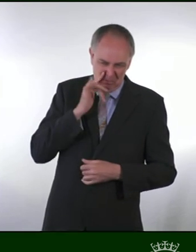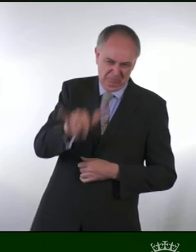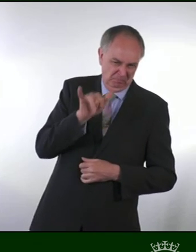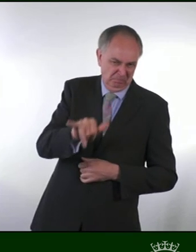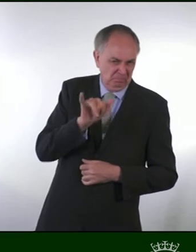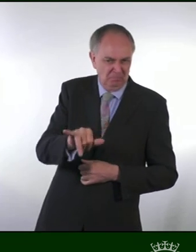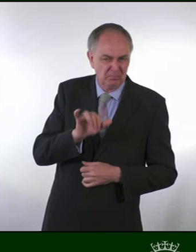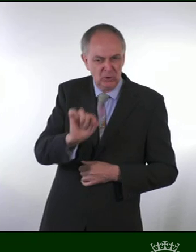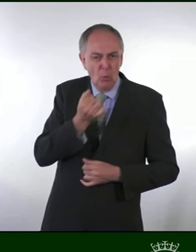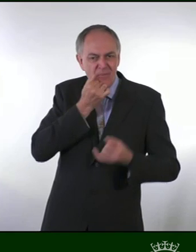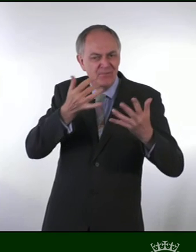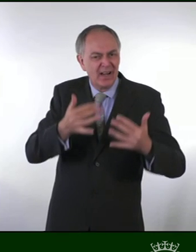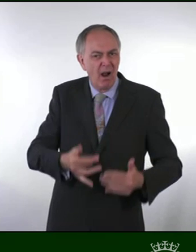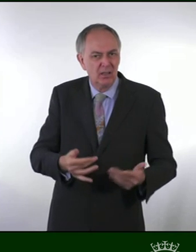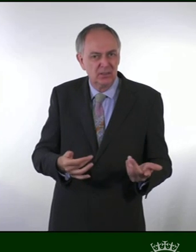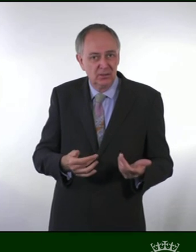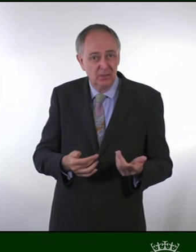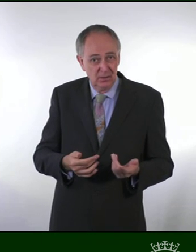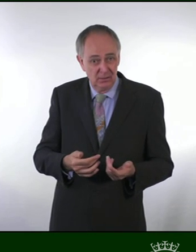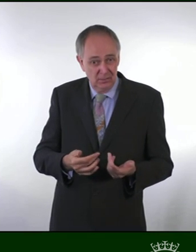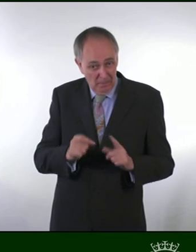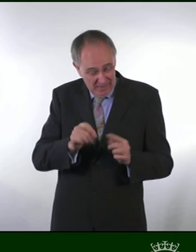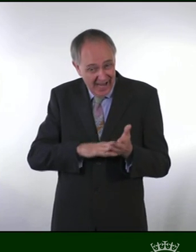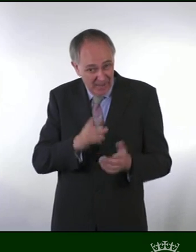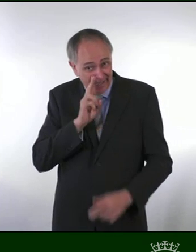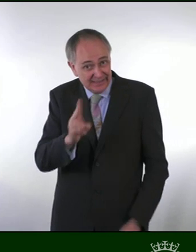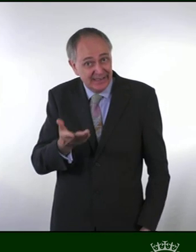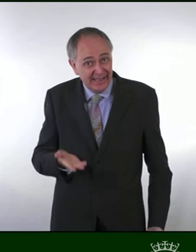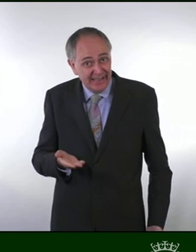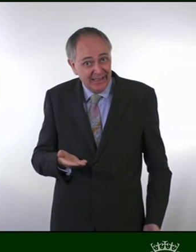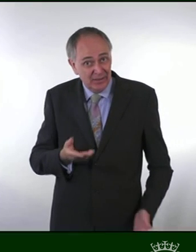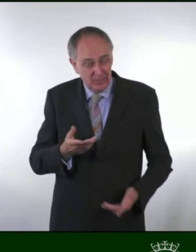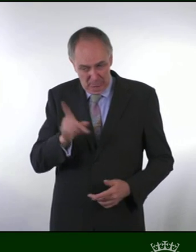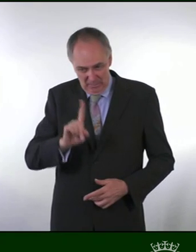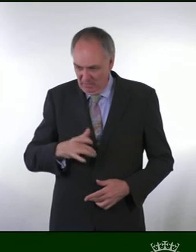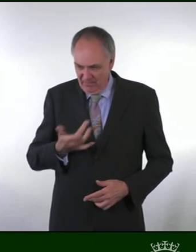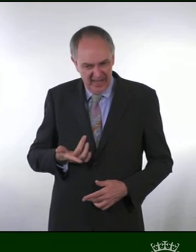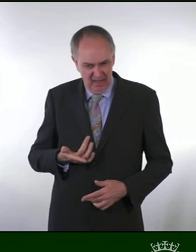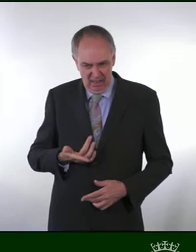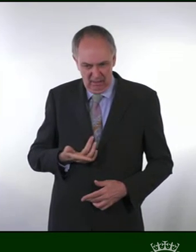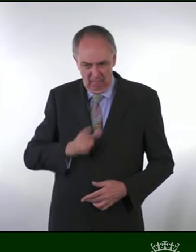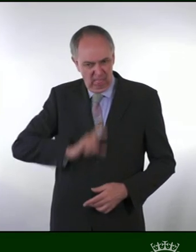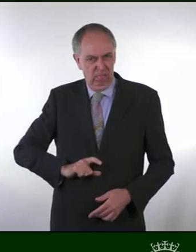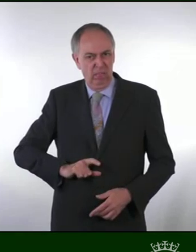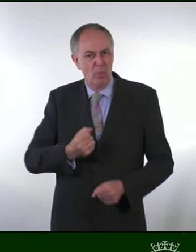Can the Prime Minister see how damaging this is to public trust and confidence in his Government?